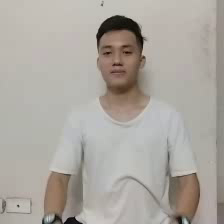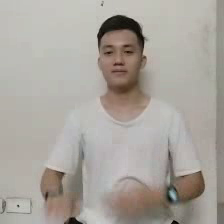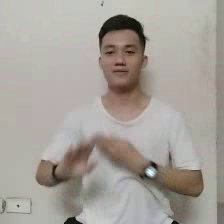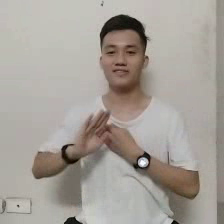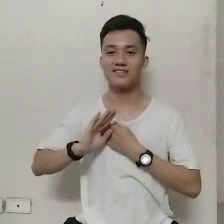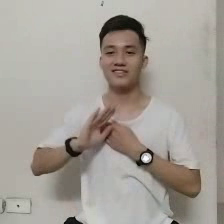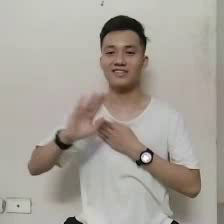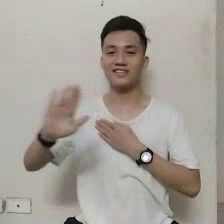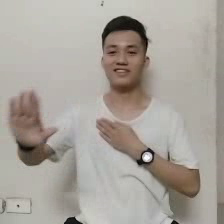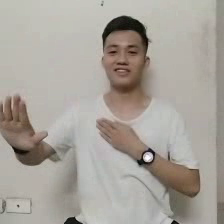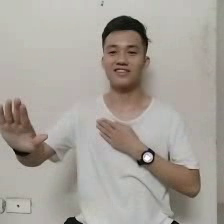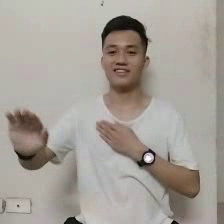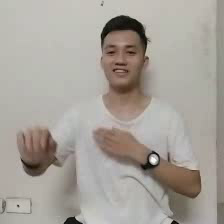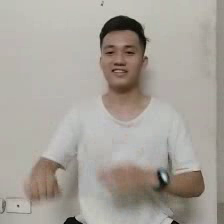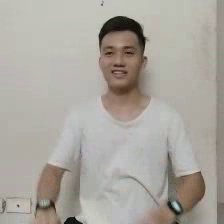Cách ly